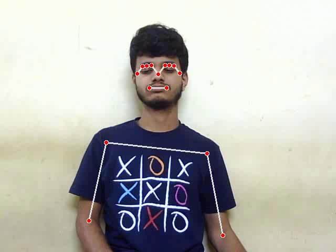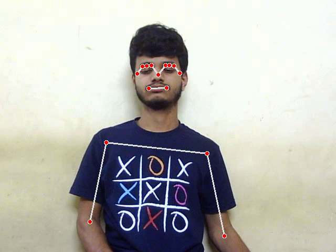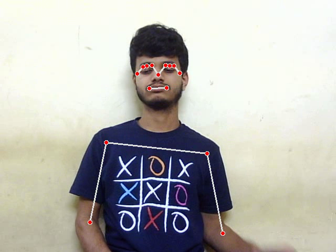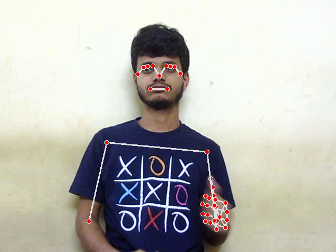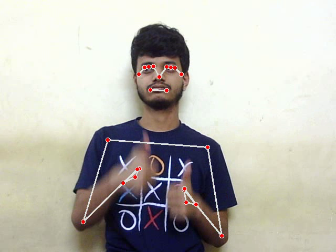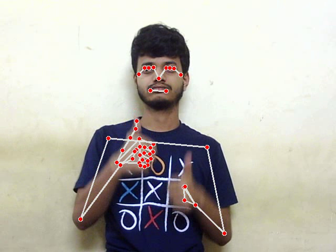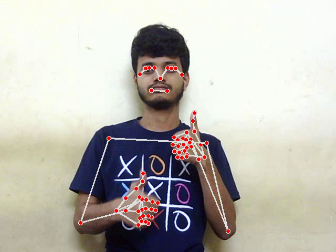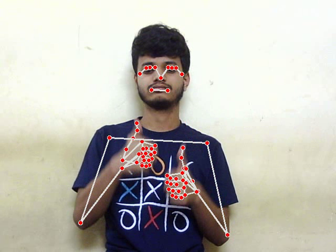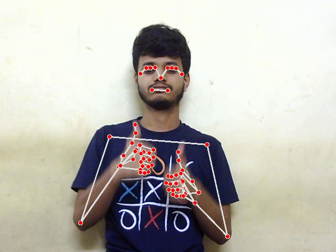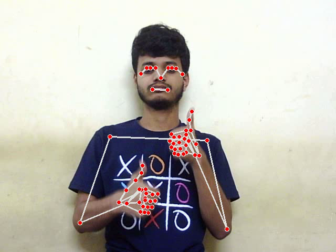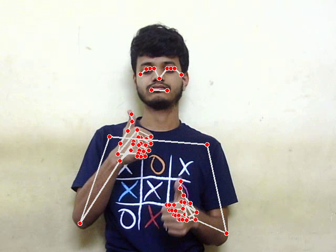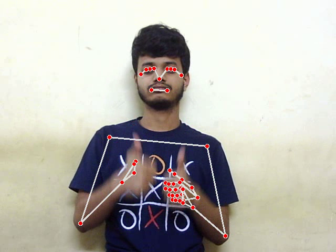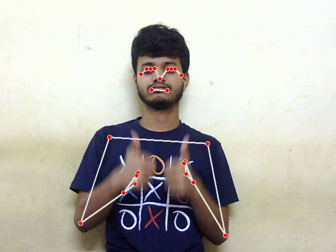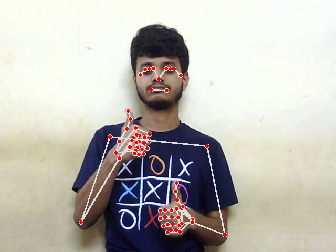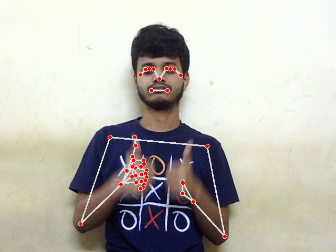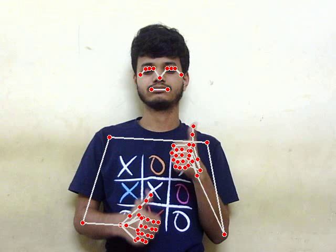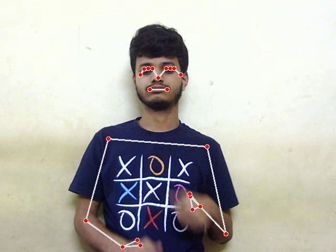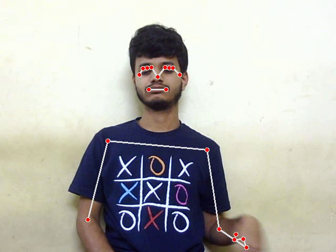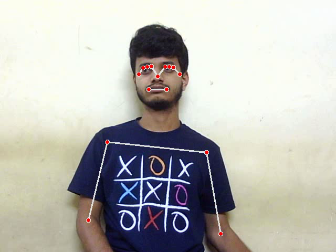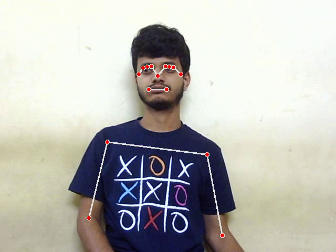which